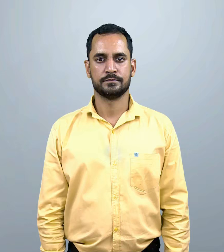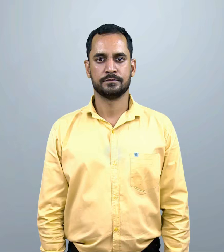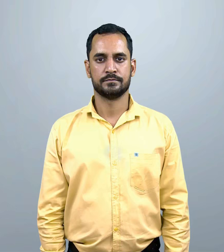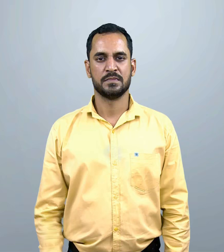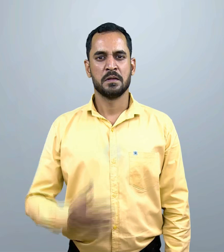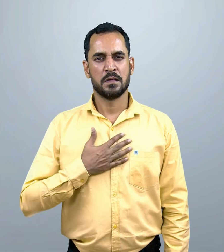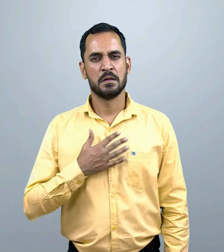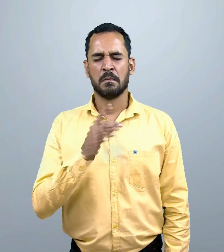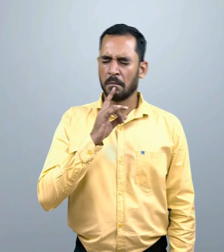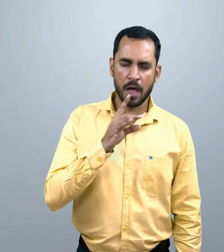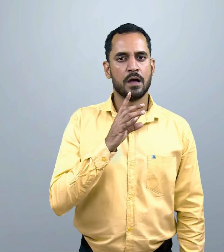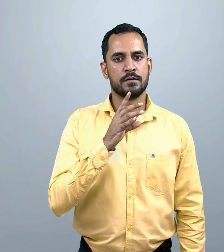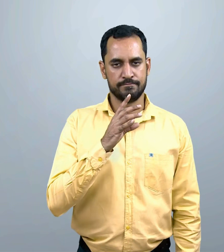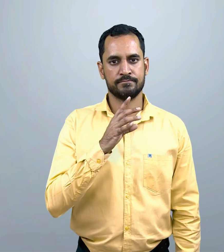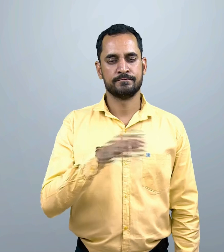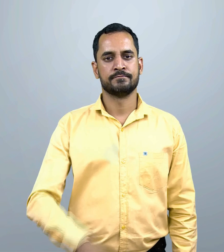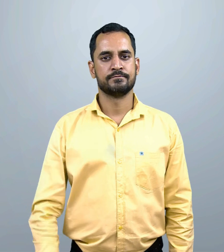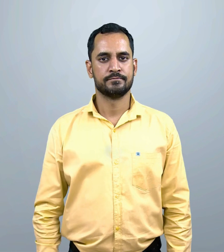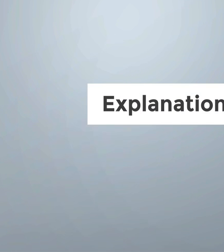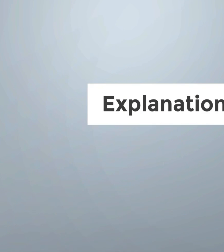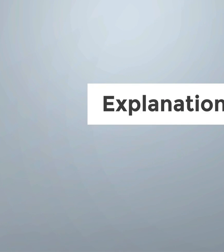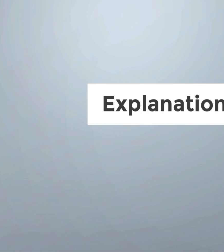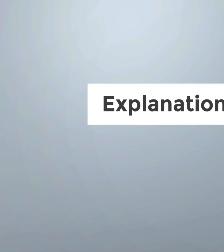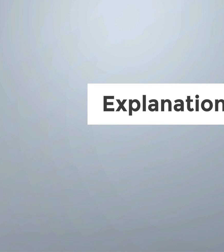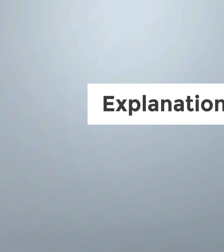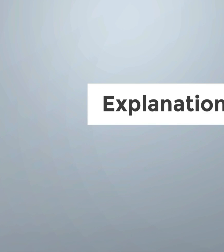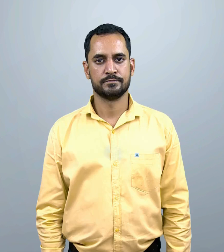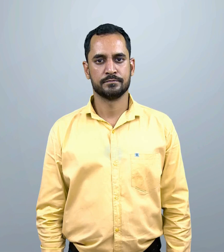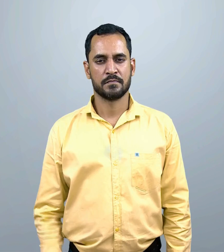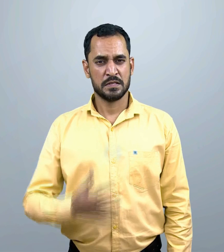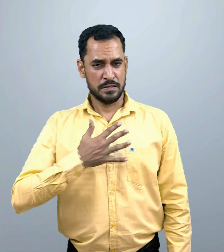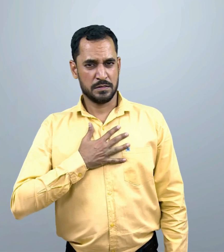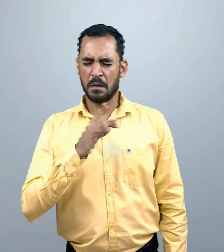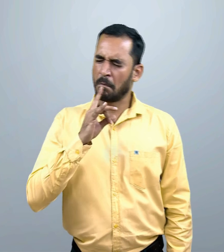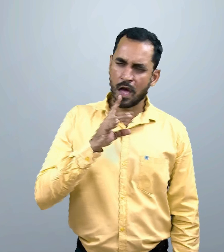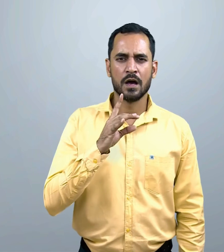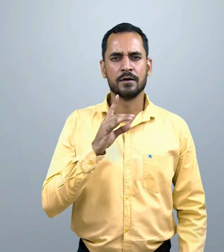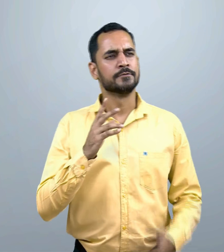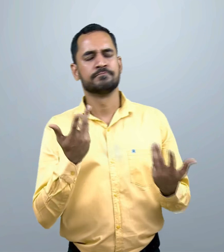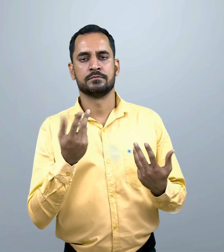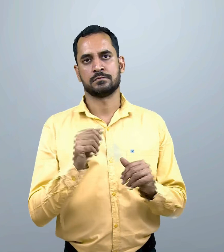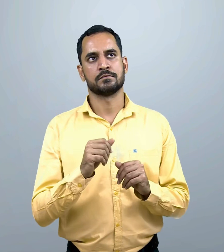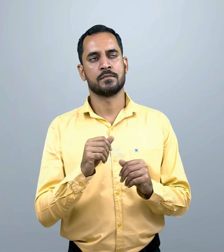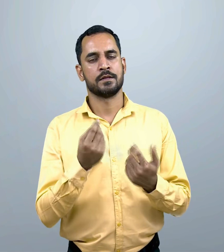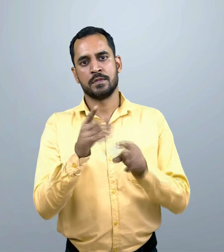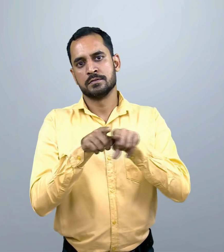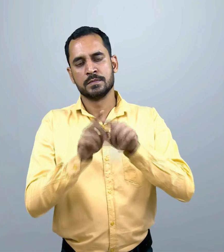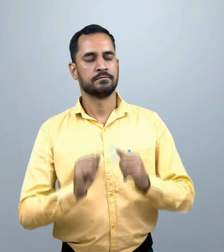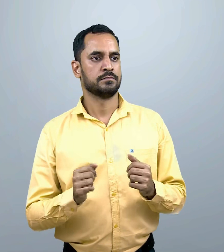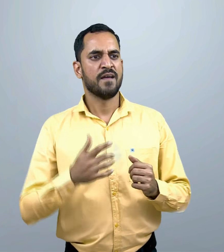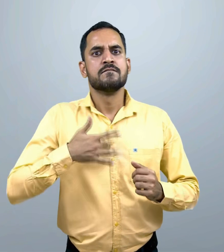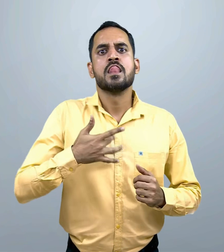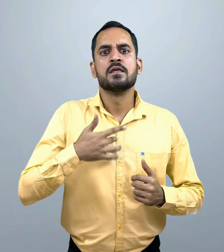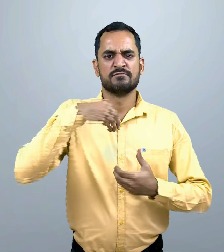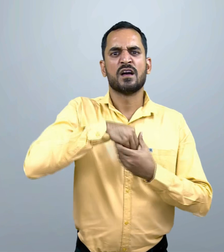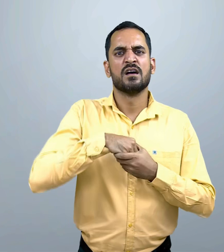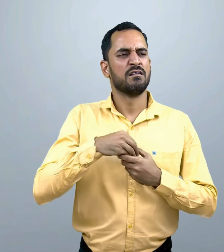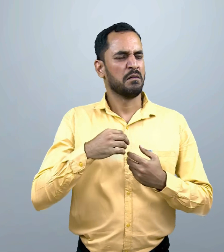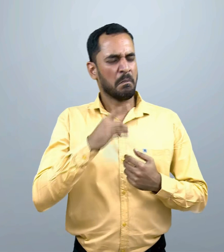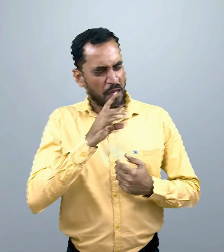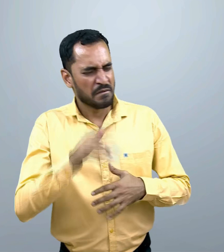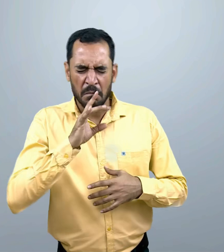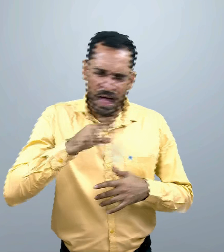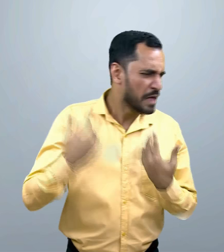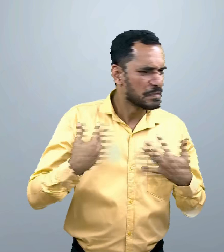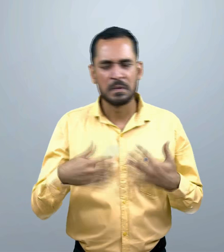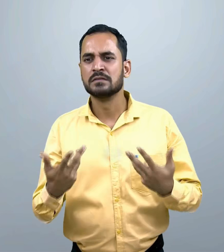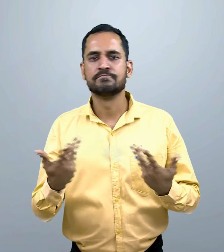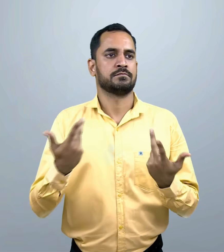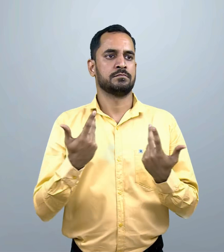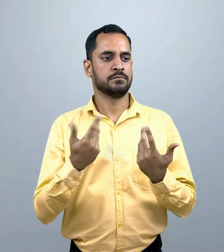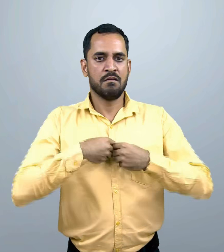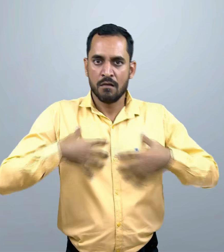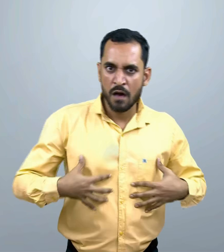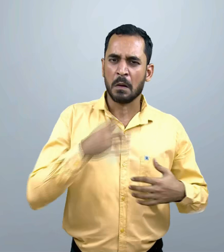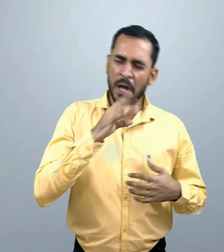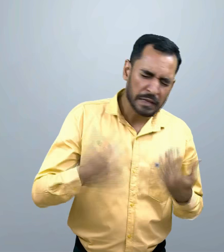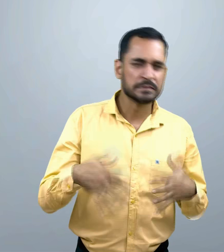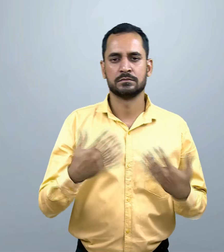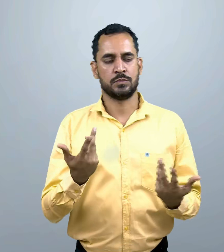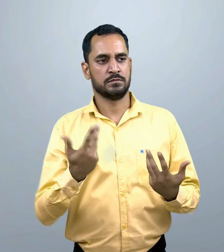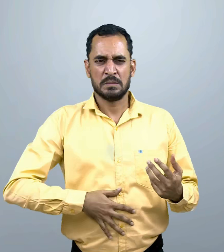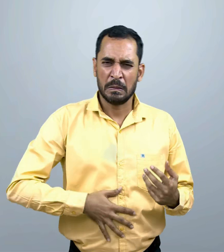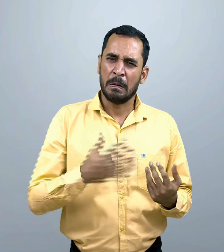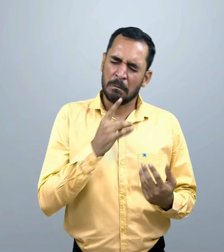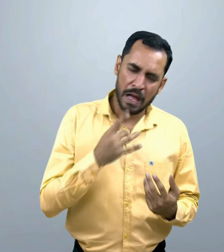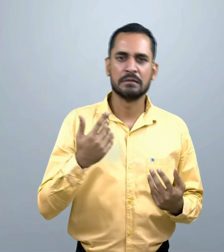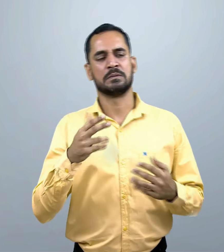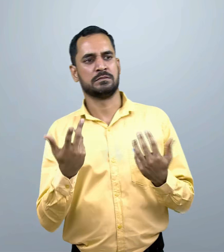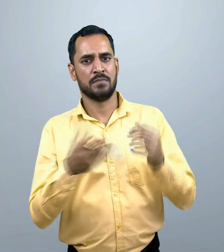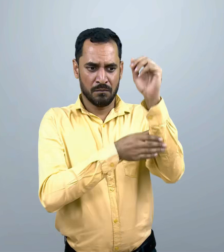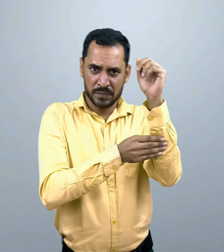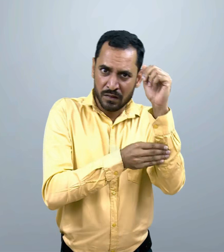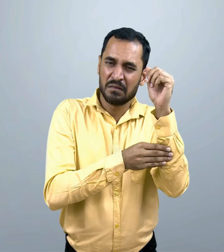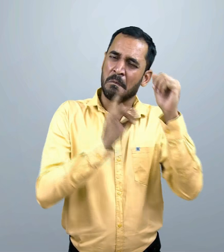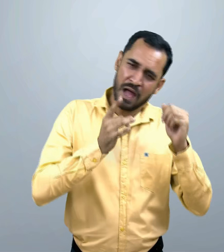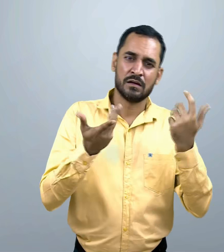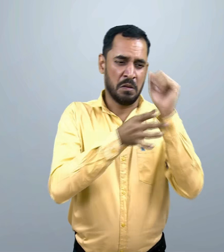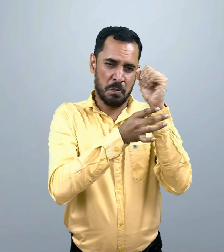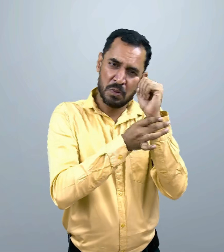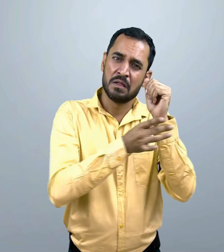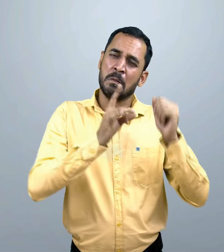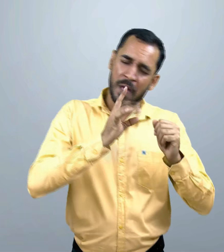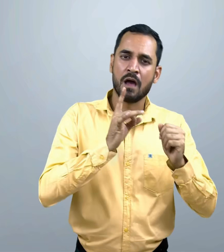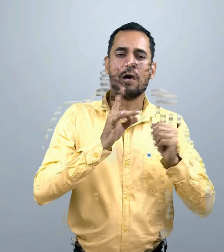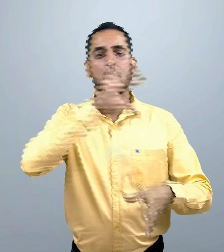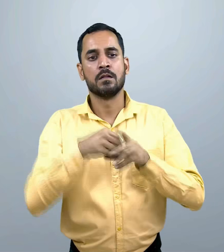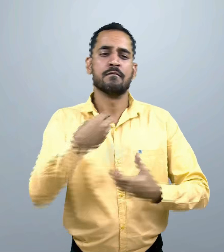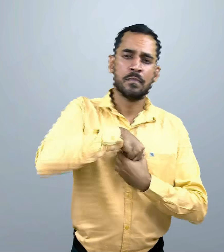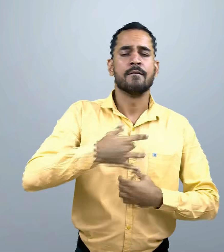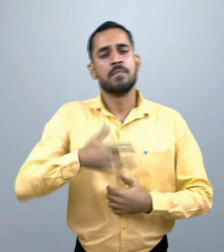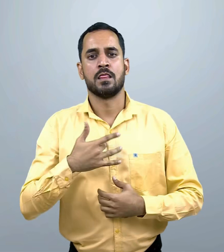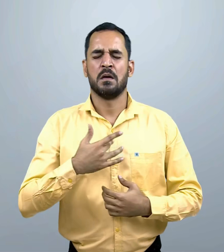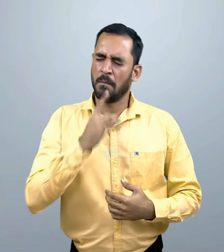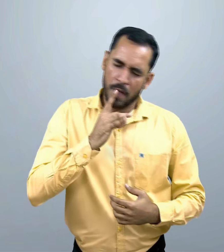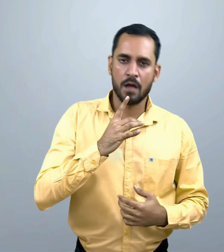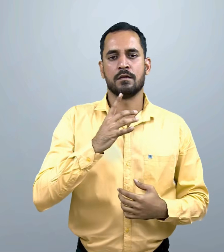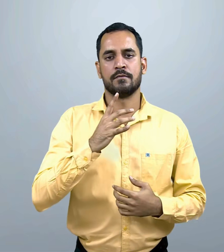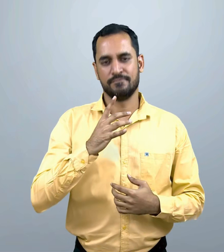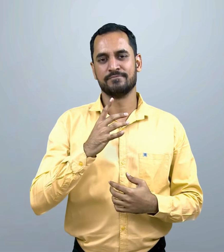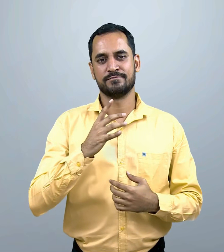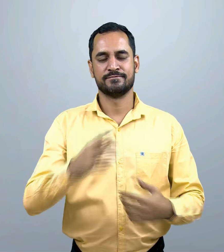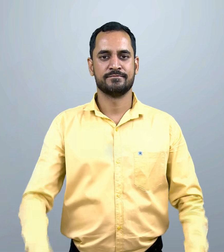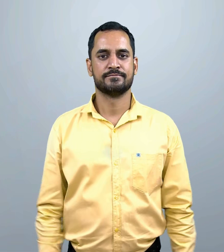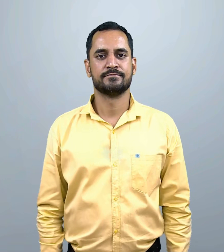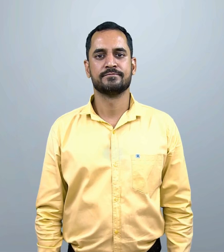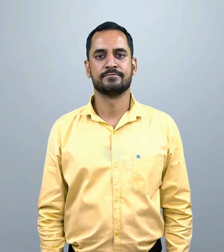Chest pain